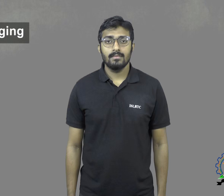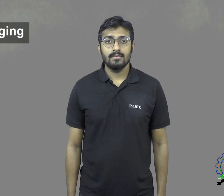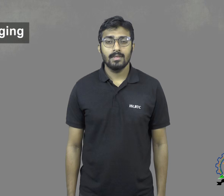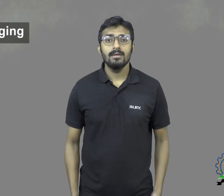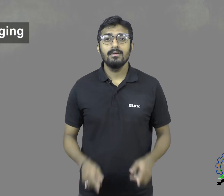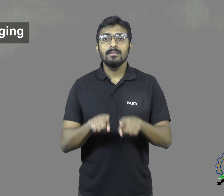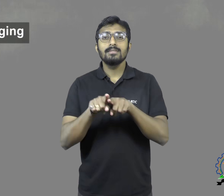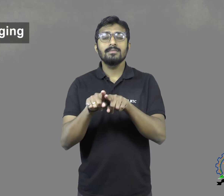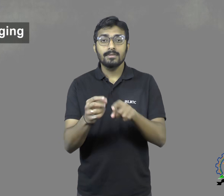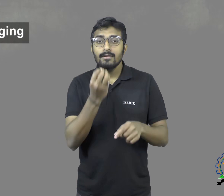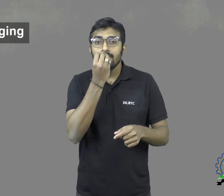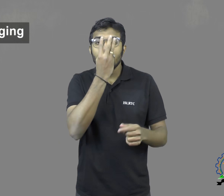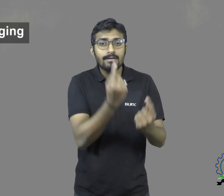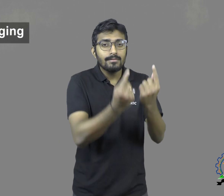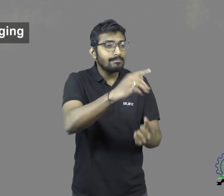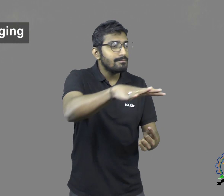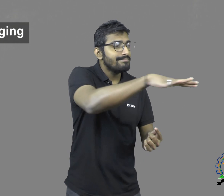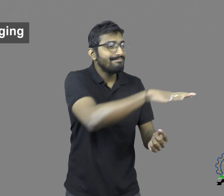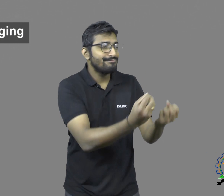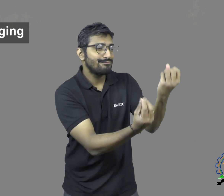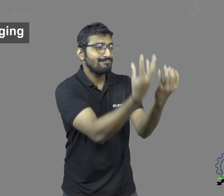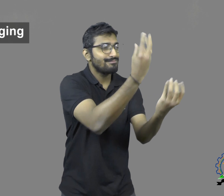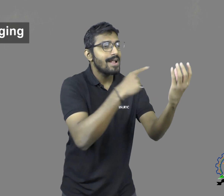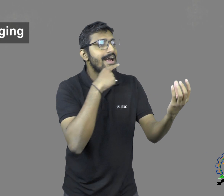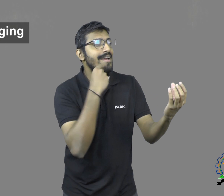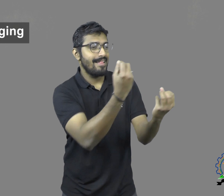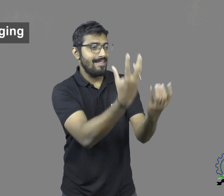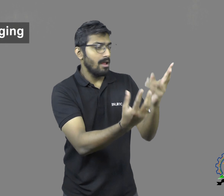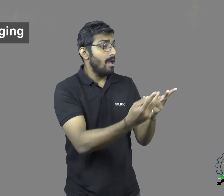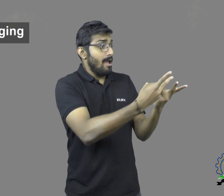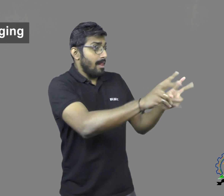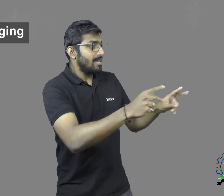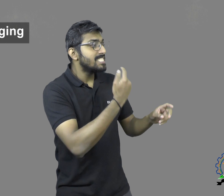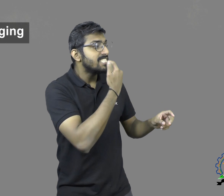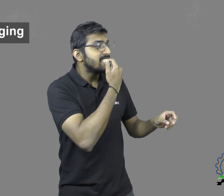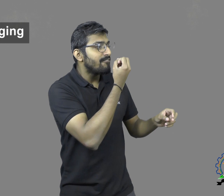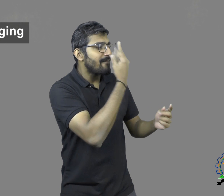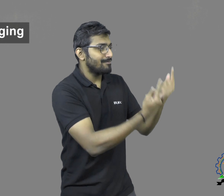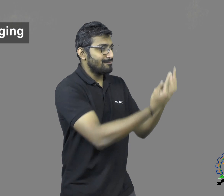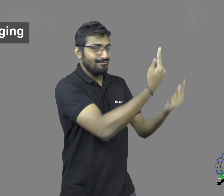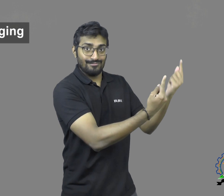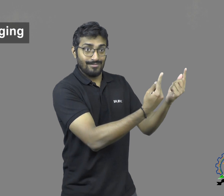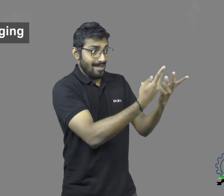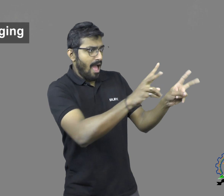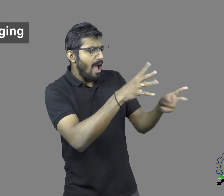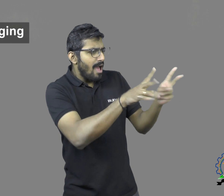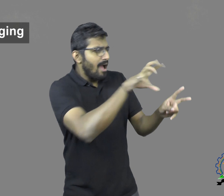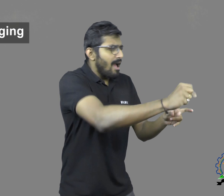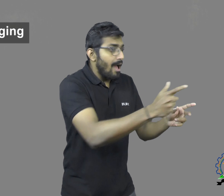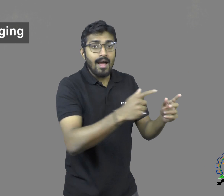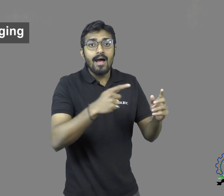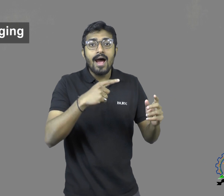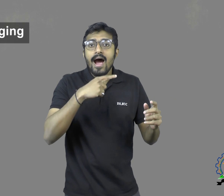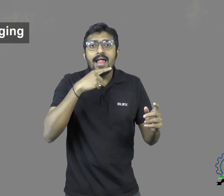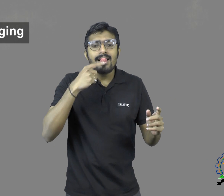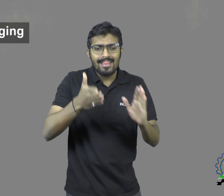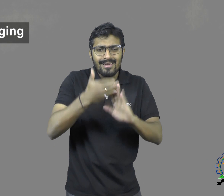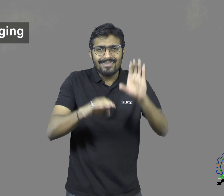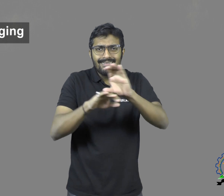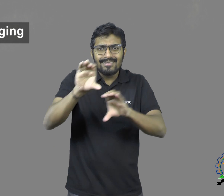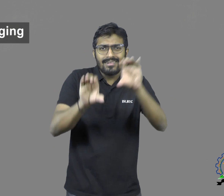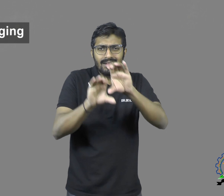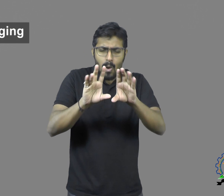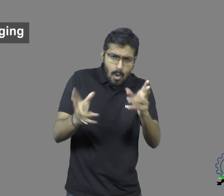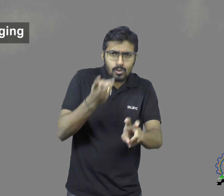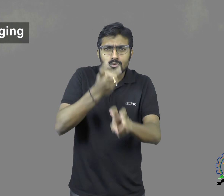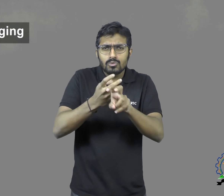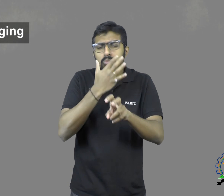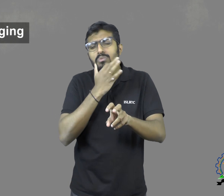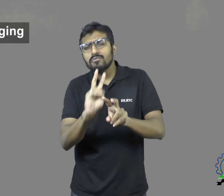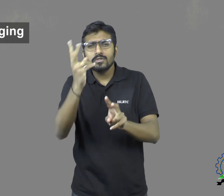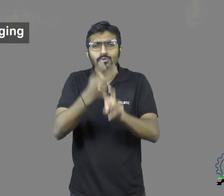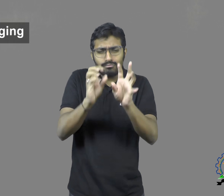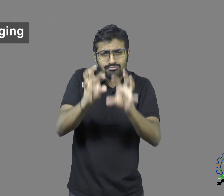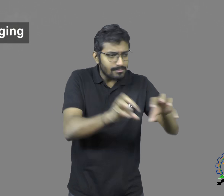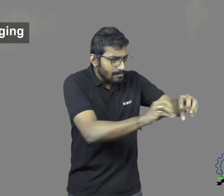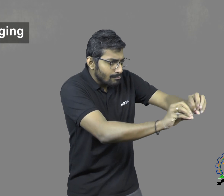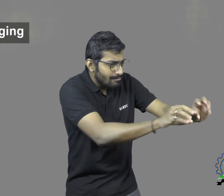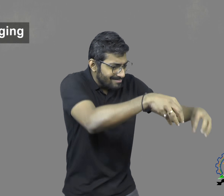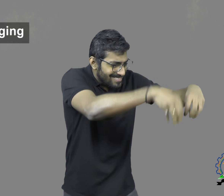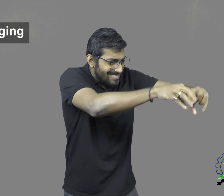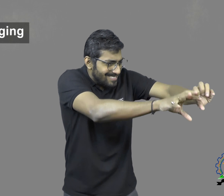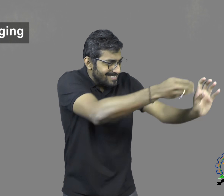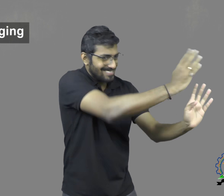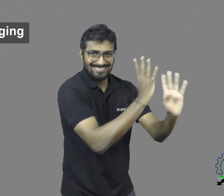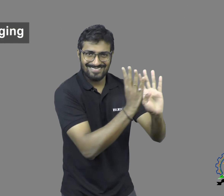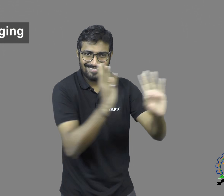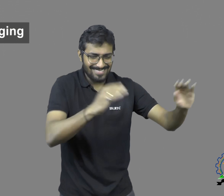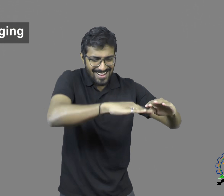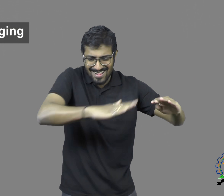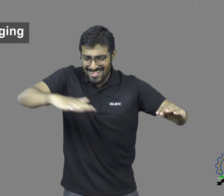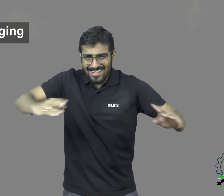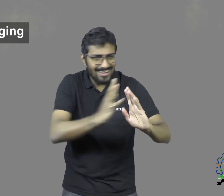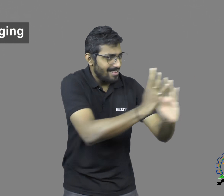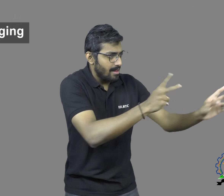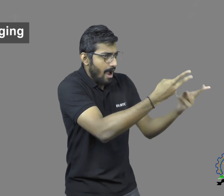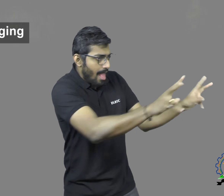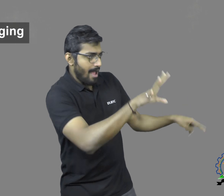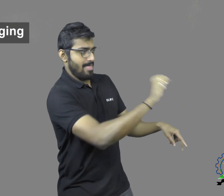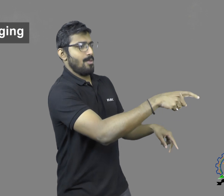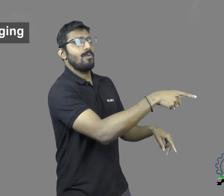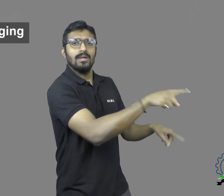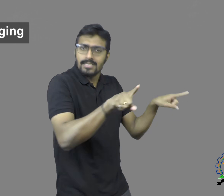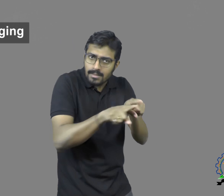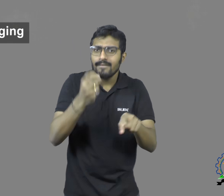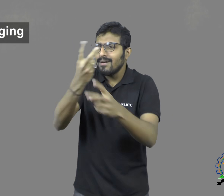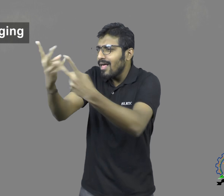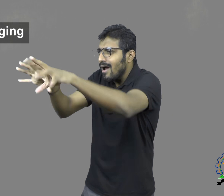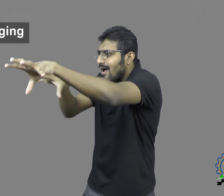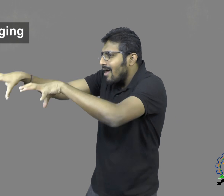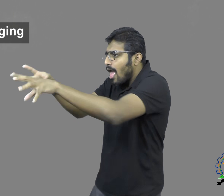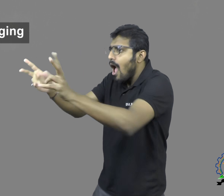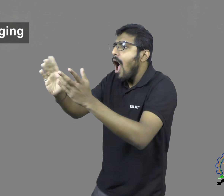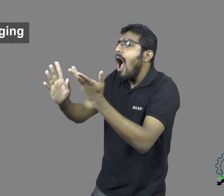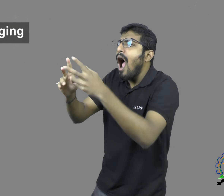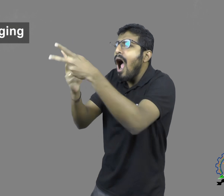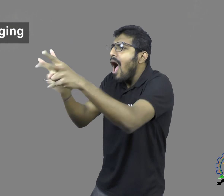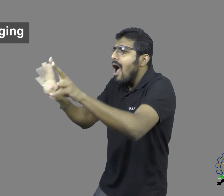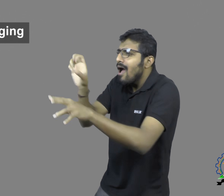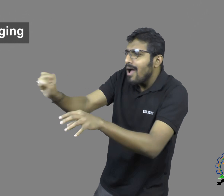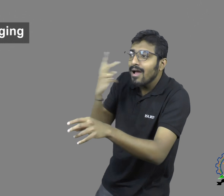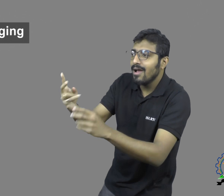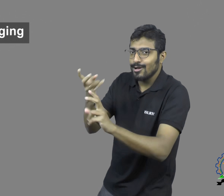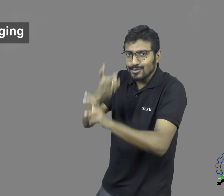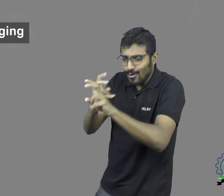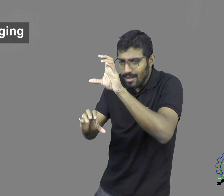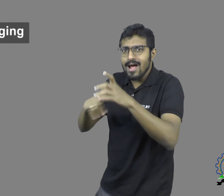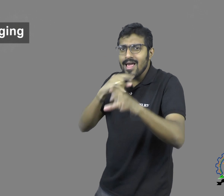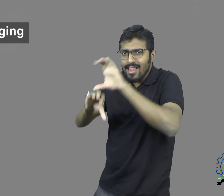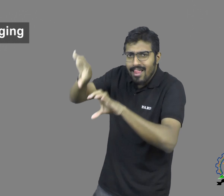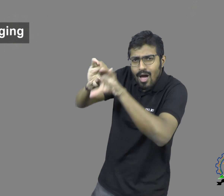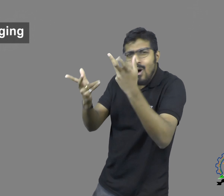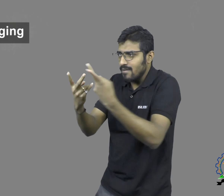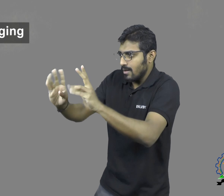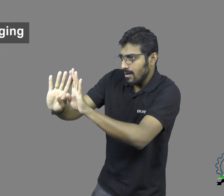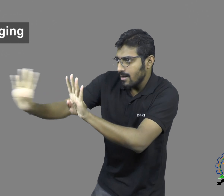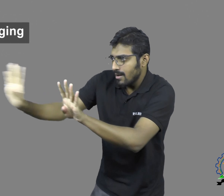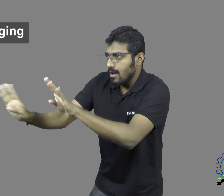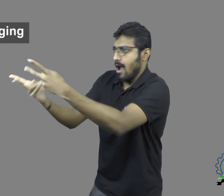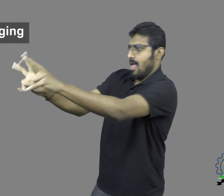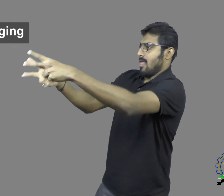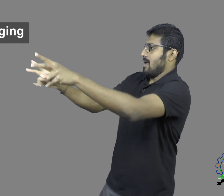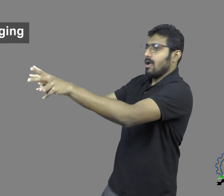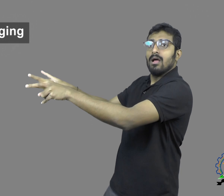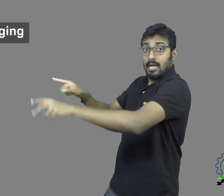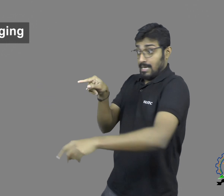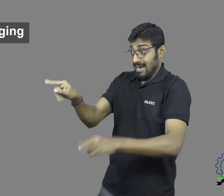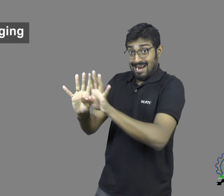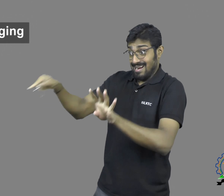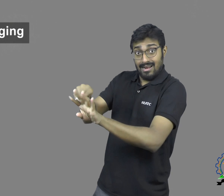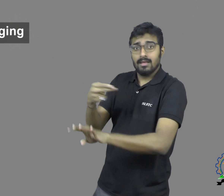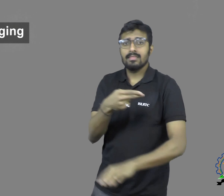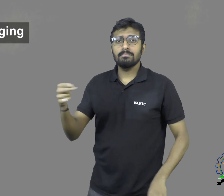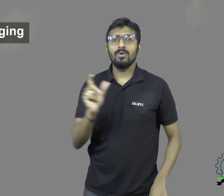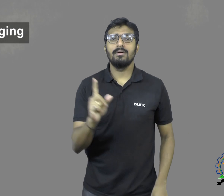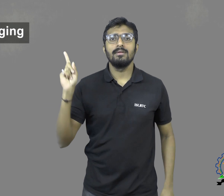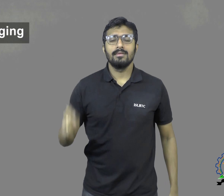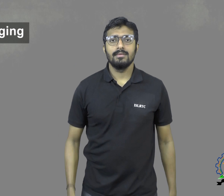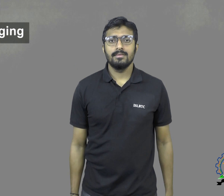Mechanical Edging